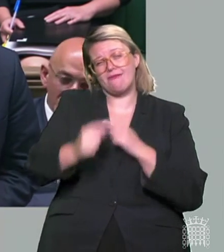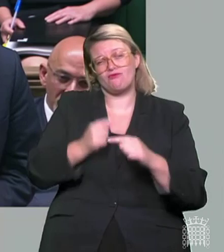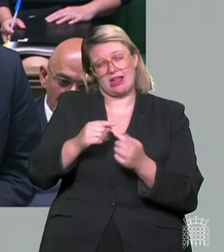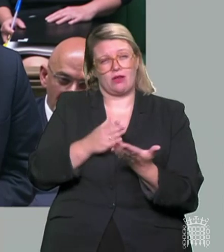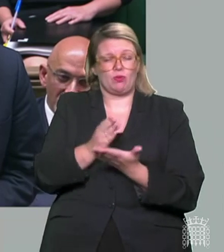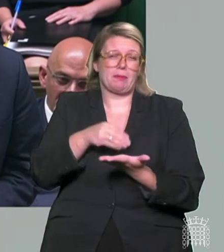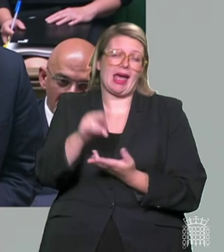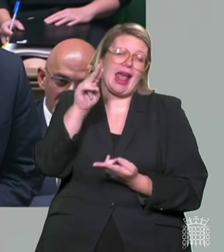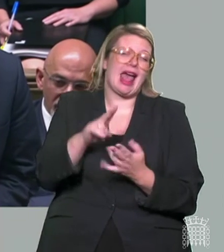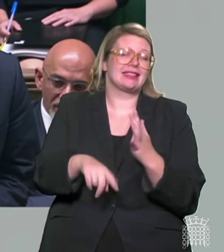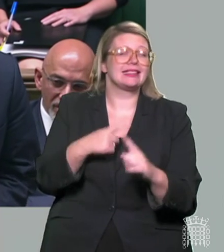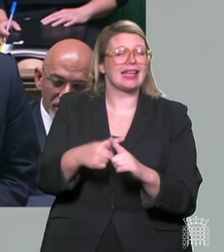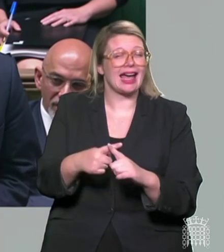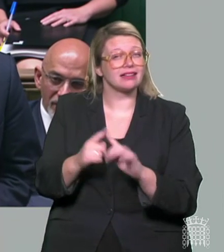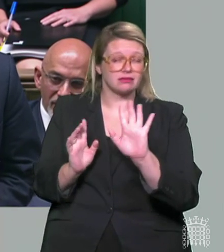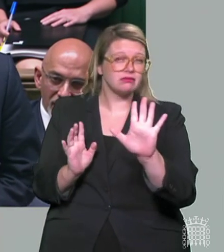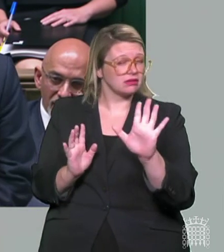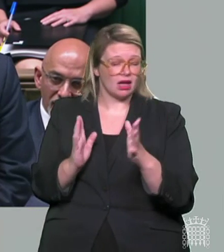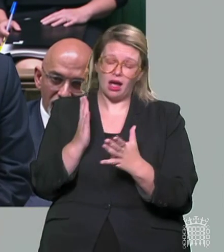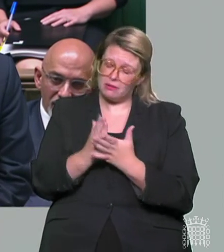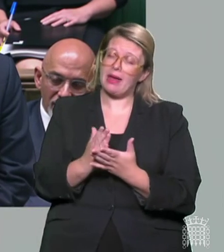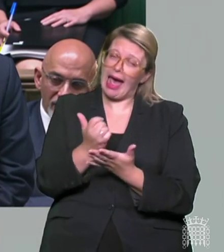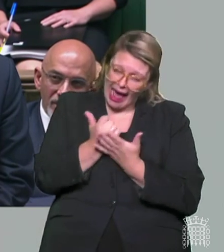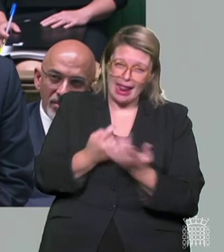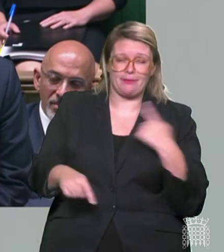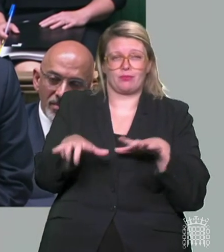That is real money for real people.